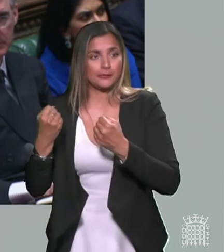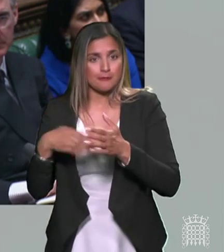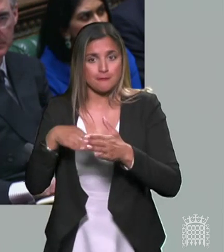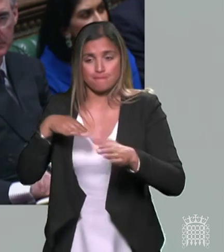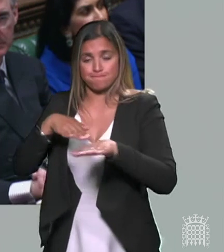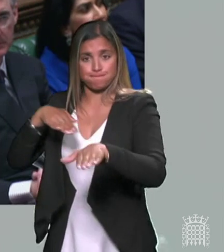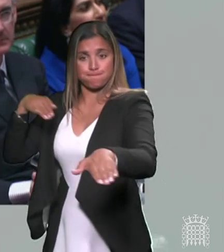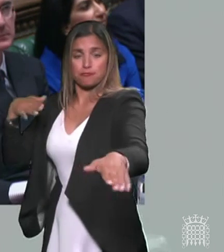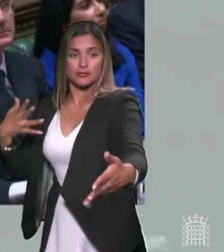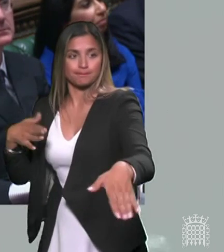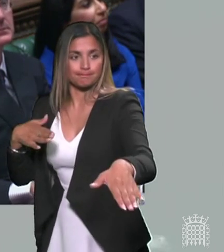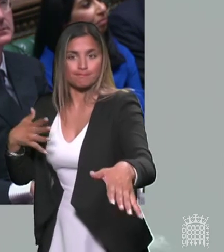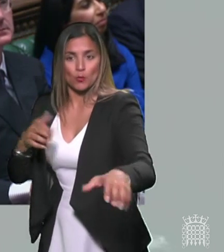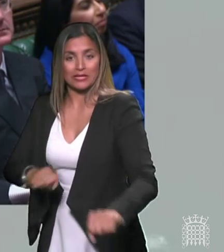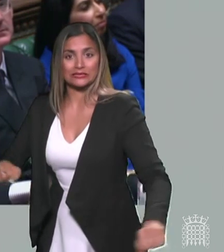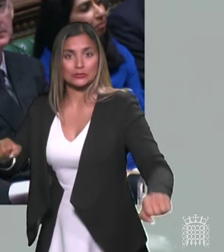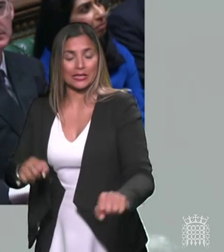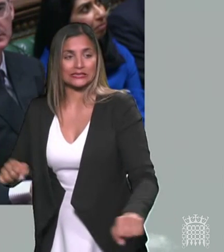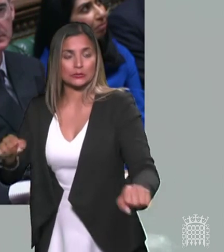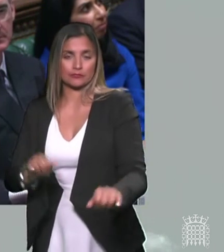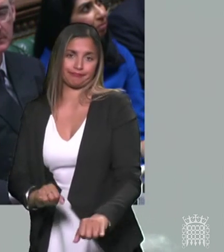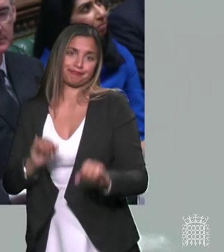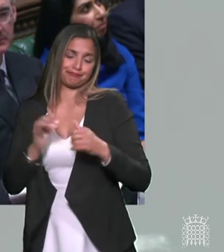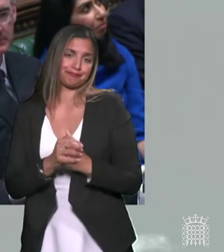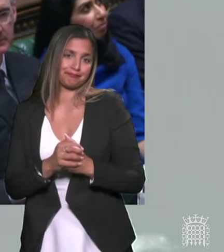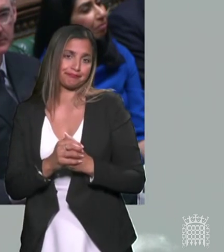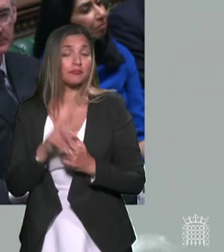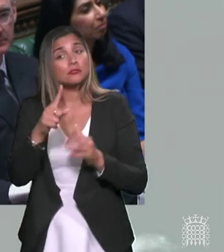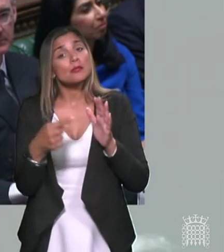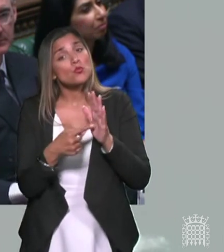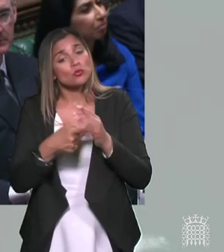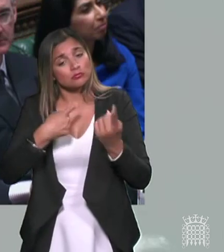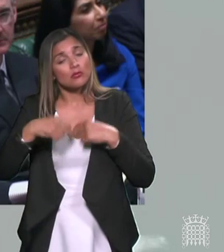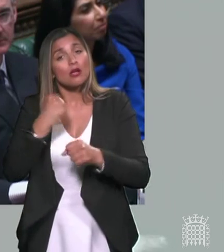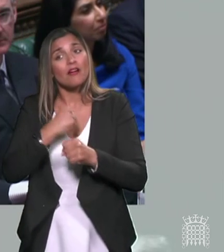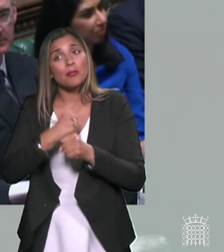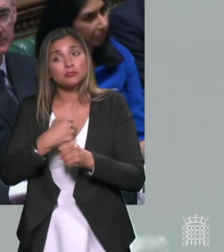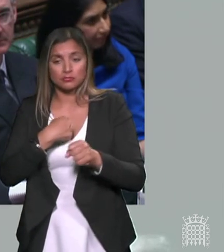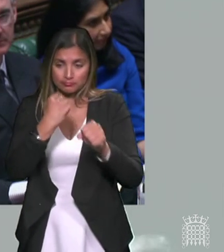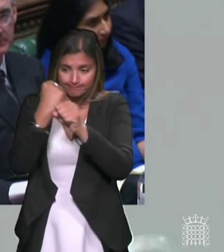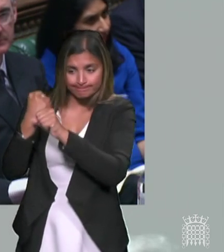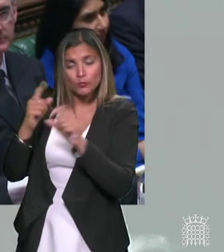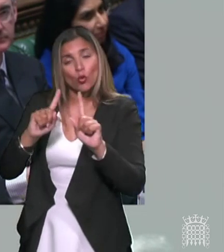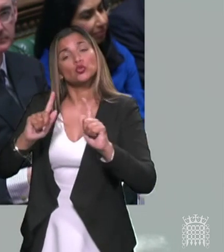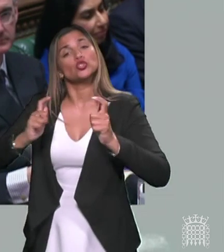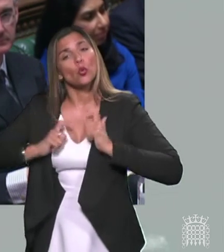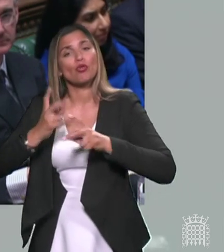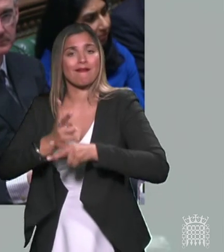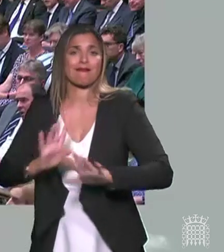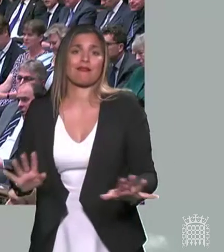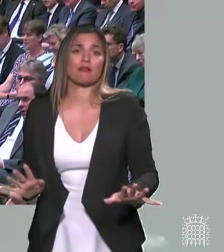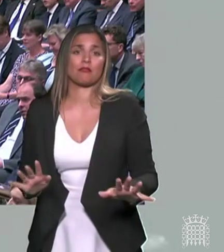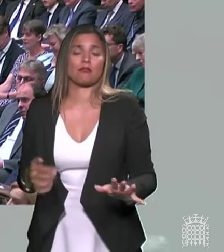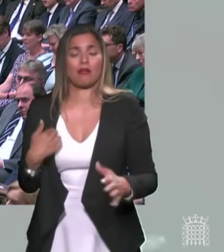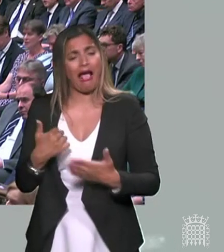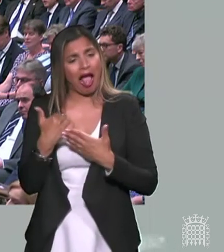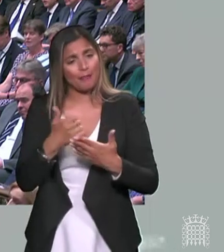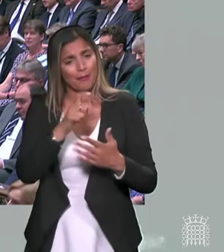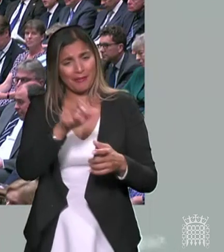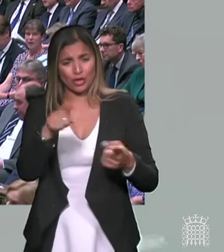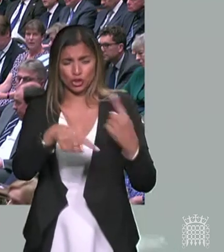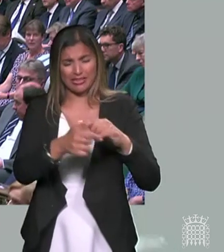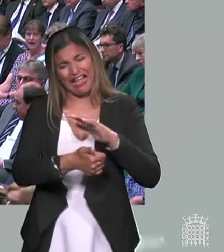That is why it is so crucial that this Government, in addition to everything else we have done, are fixing social care and helping patients out of hospital.